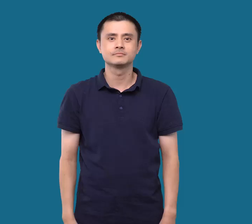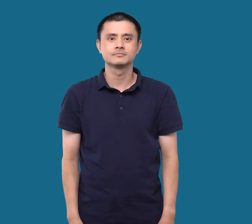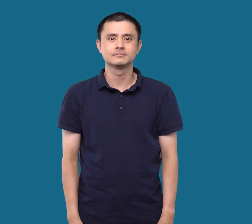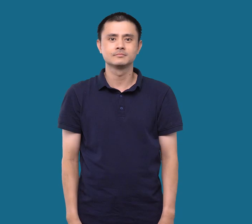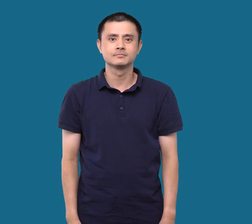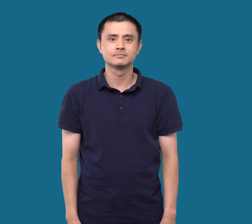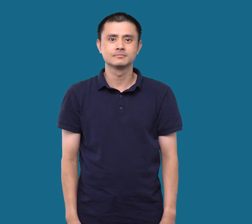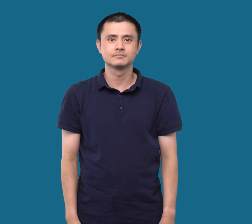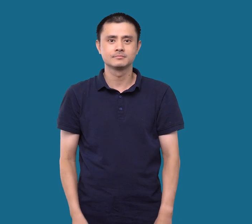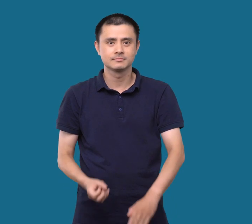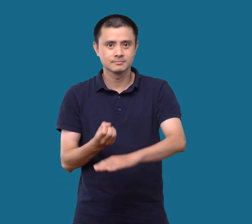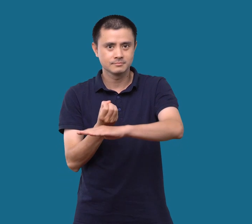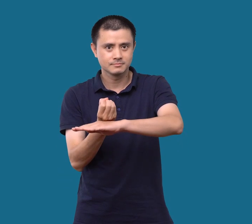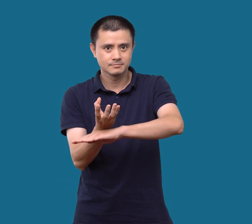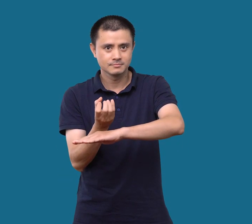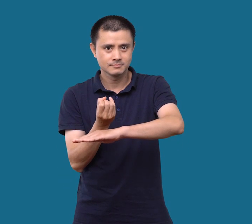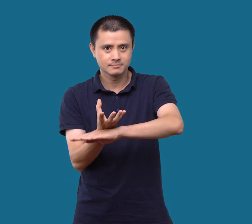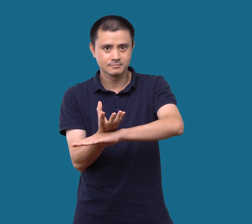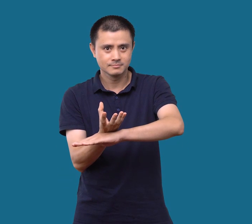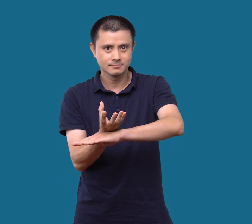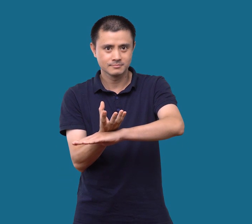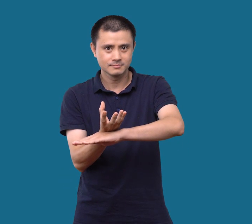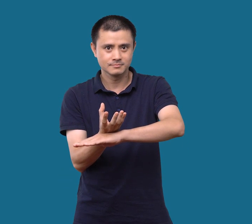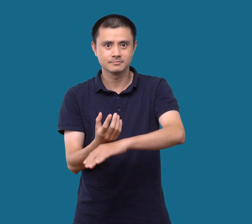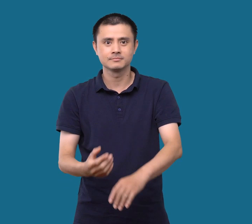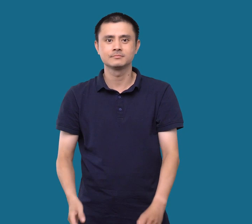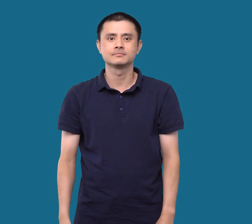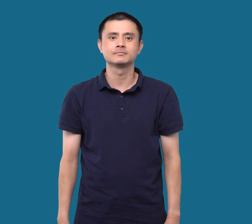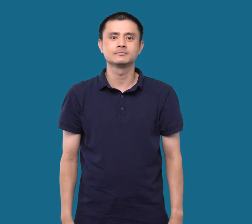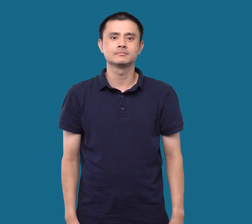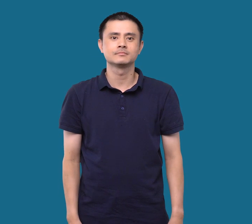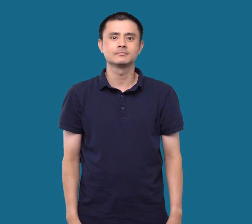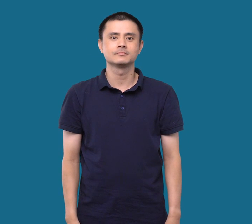Lâm Đồng